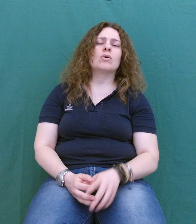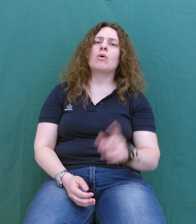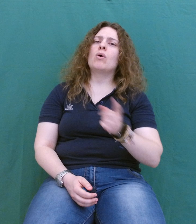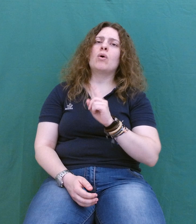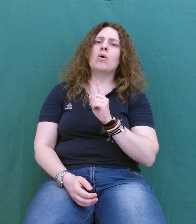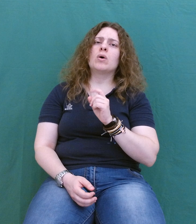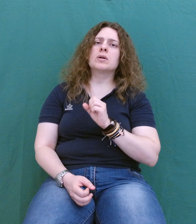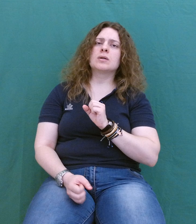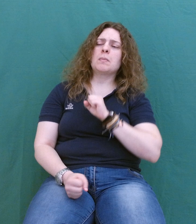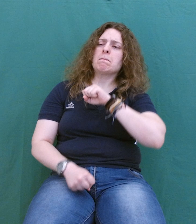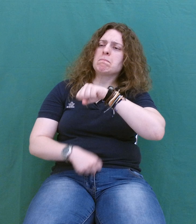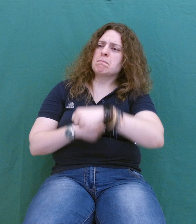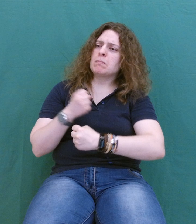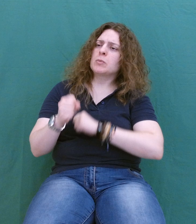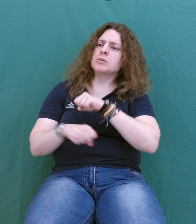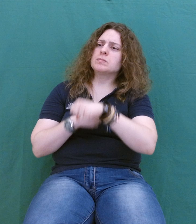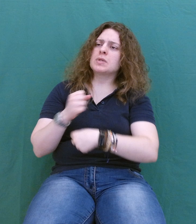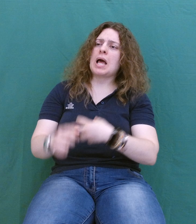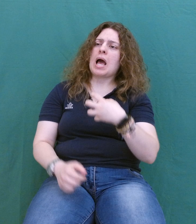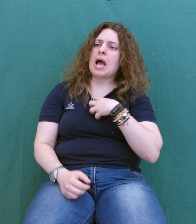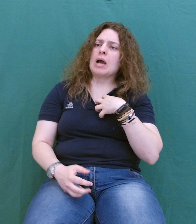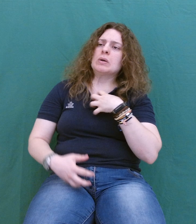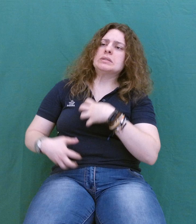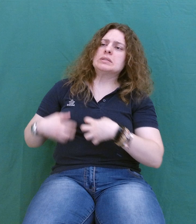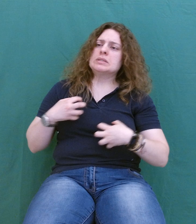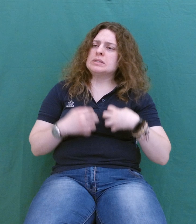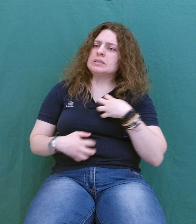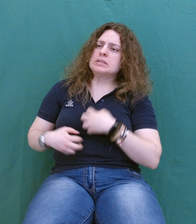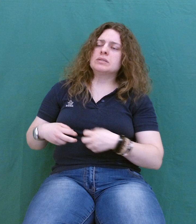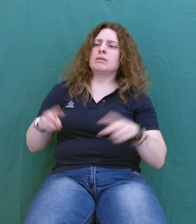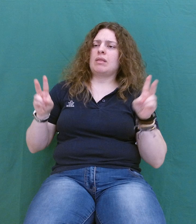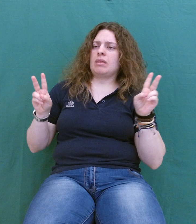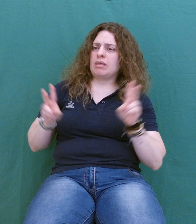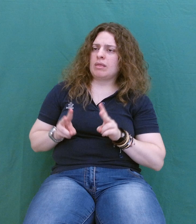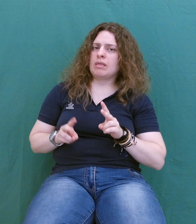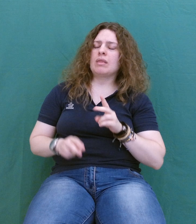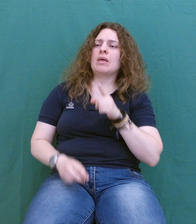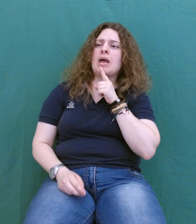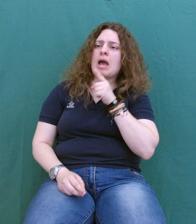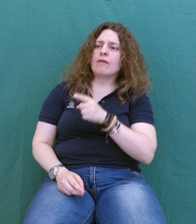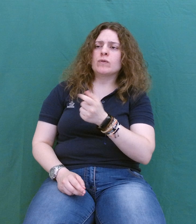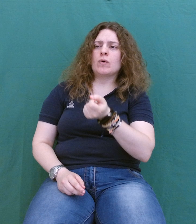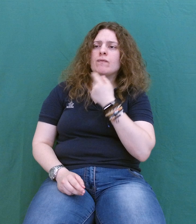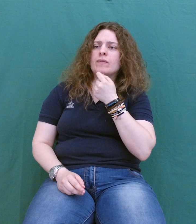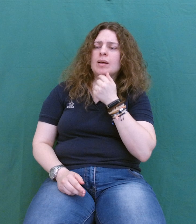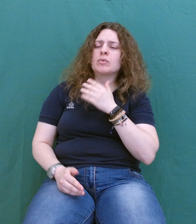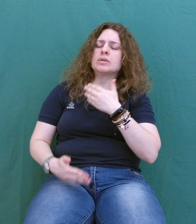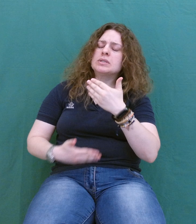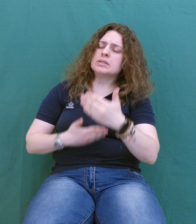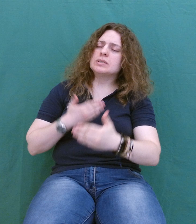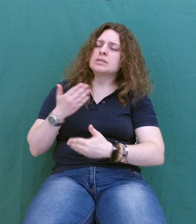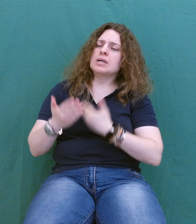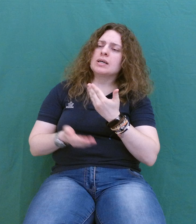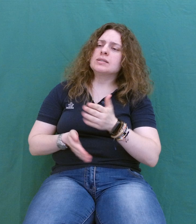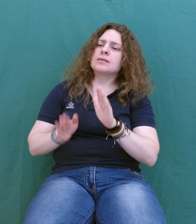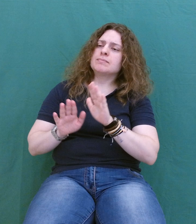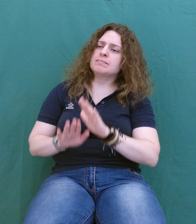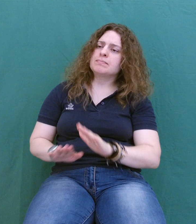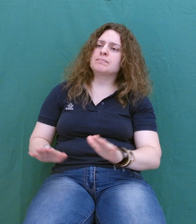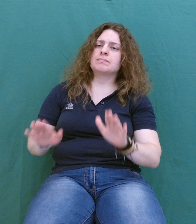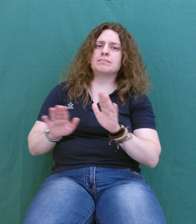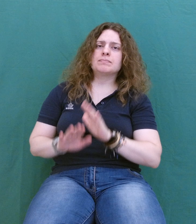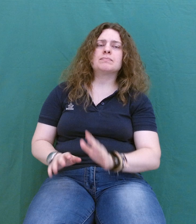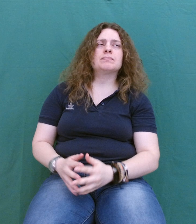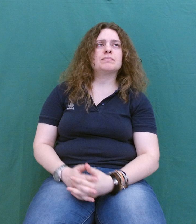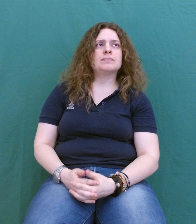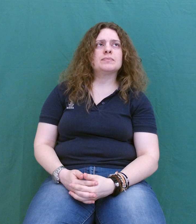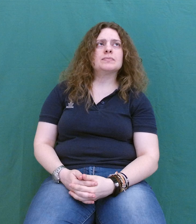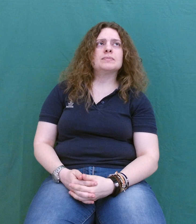ΟΧΙ ΠΡΟΣΠΑΘΕΙΑ ΑΓΧΟΣ-ΑΓΩΝΙΑ ΜΕΙΩΣΗ ΑΥΤΟ ΦΑΡΜΑΚΟ ΣΙΓΑ-ΣΙΓΑ